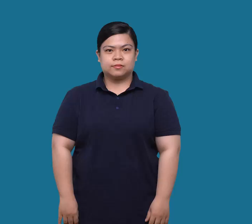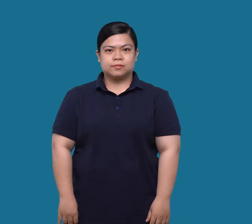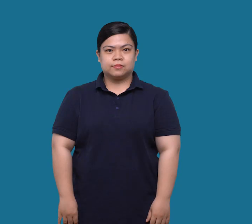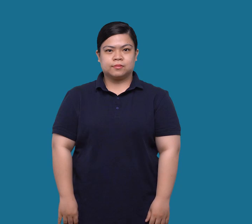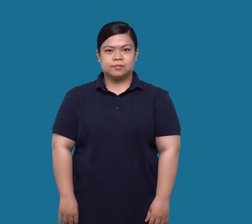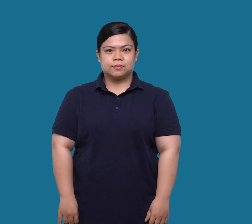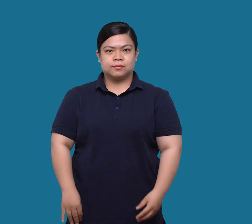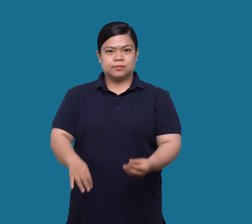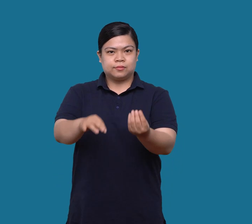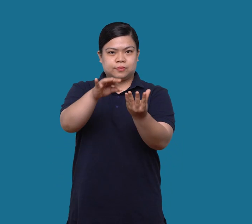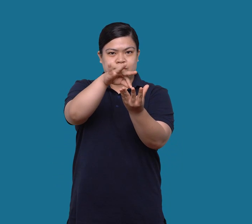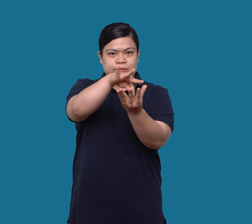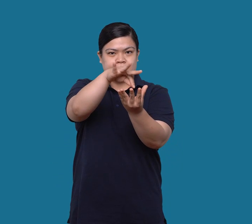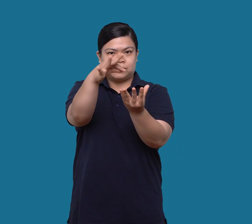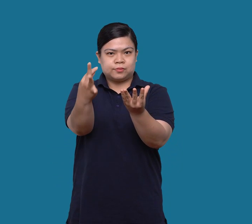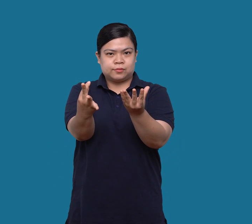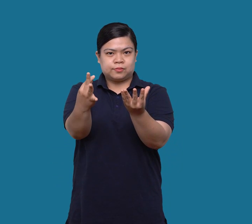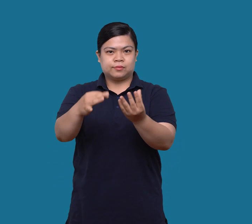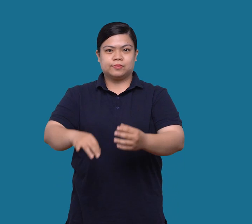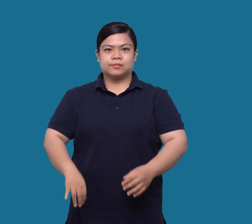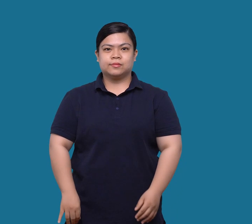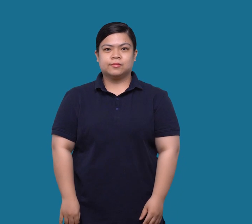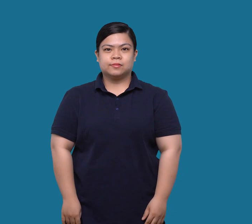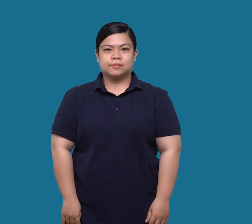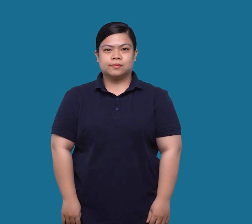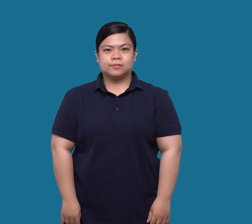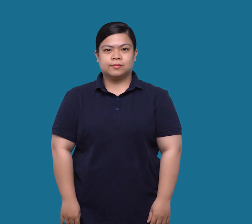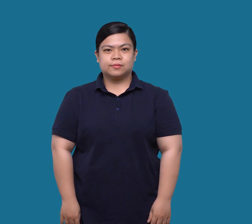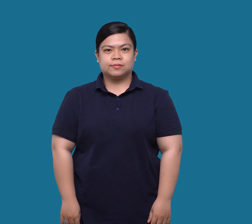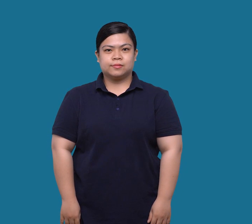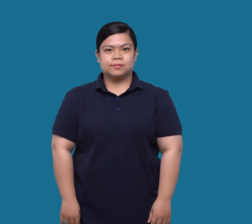hoa dâm bụt